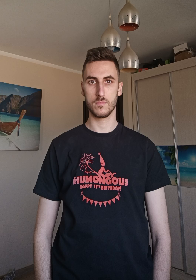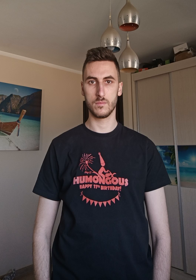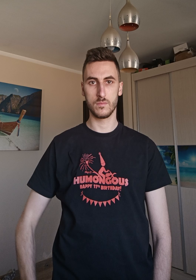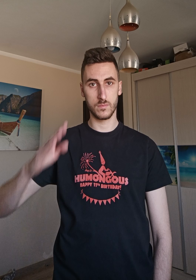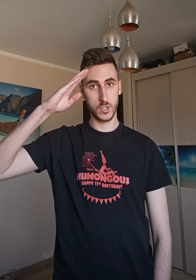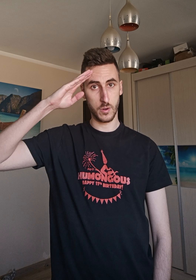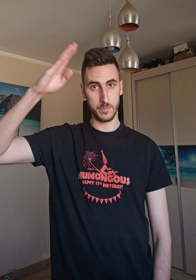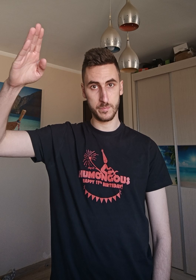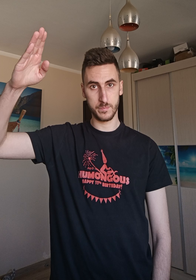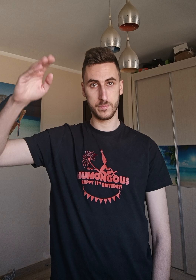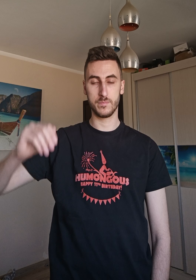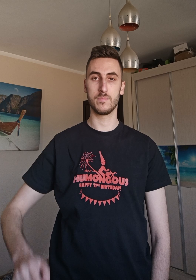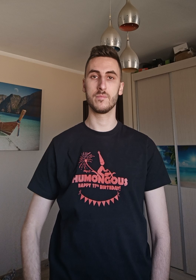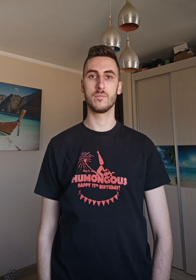שלום